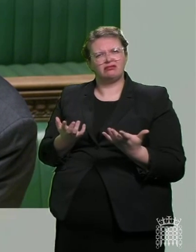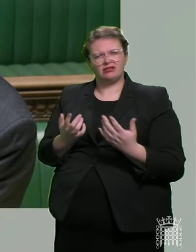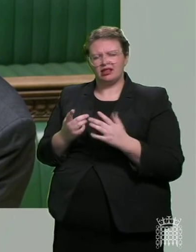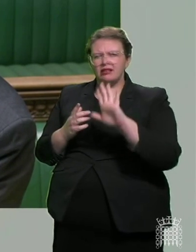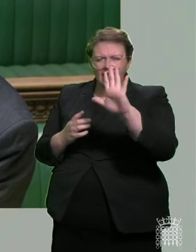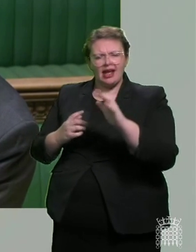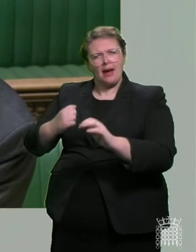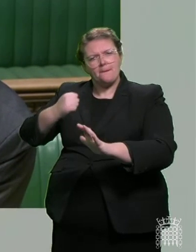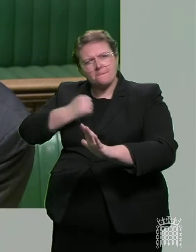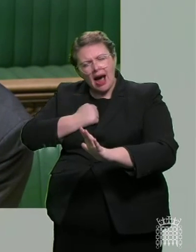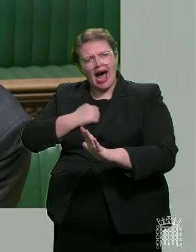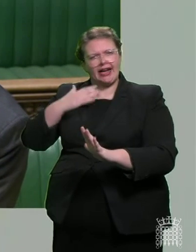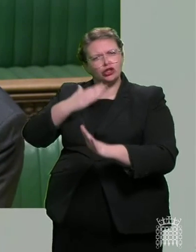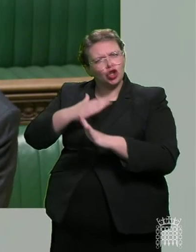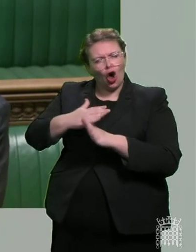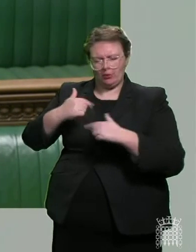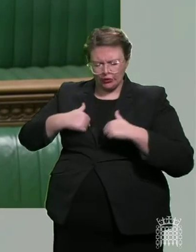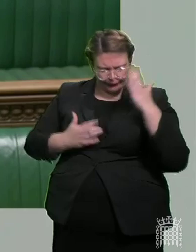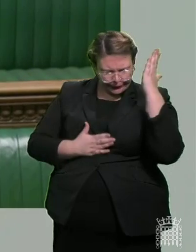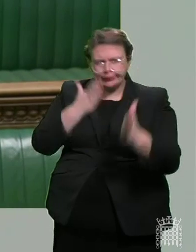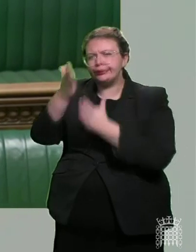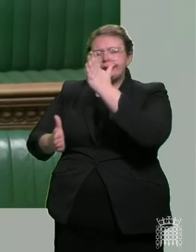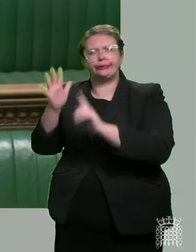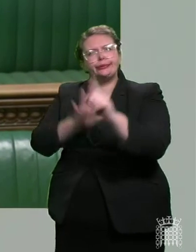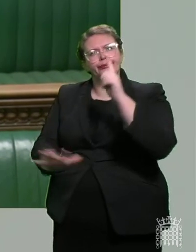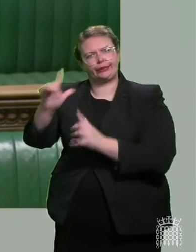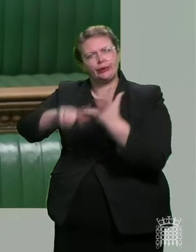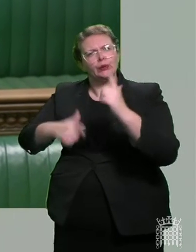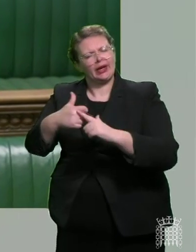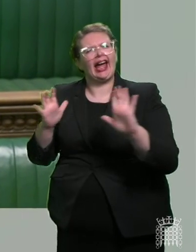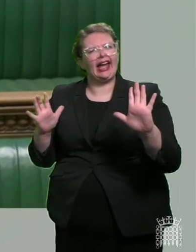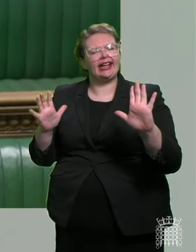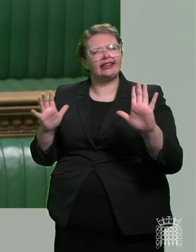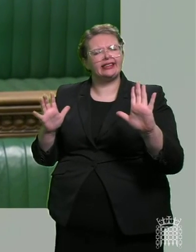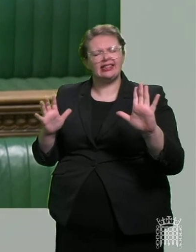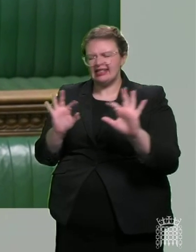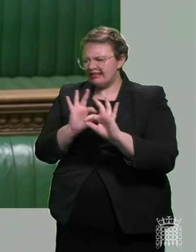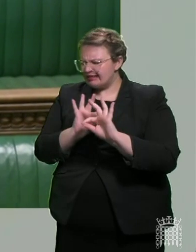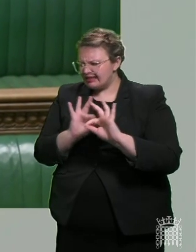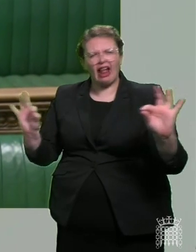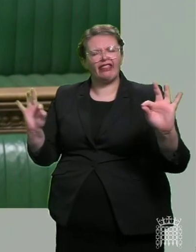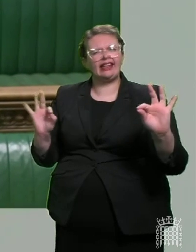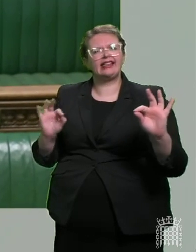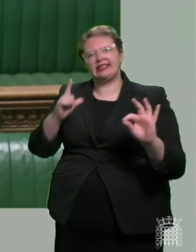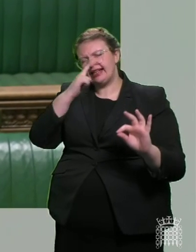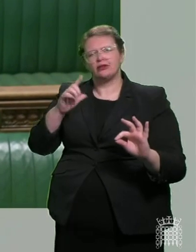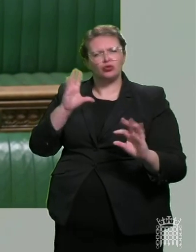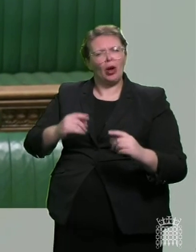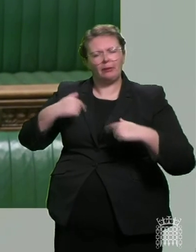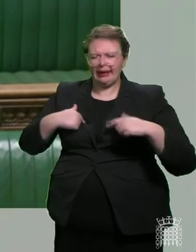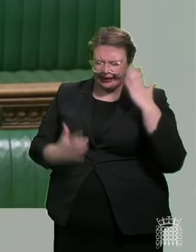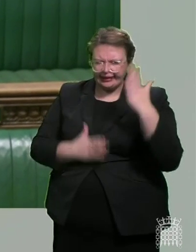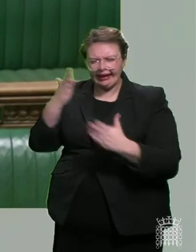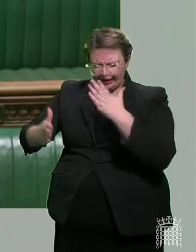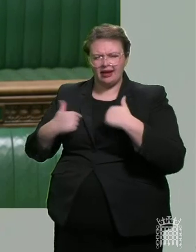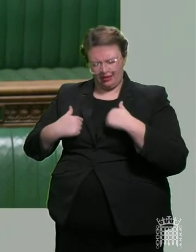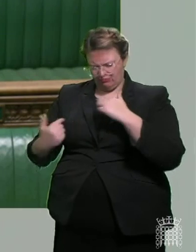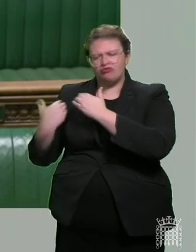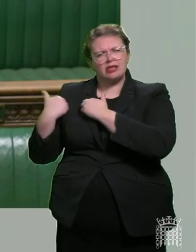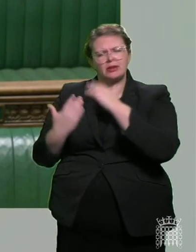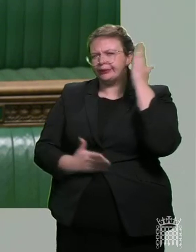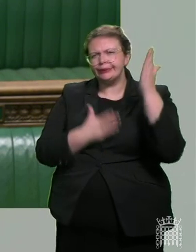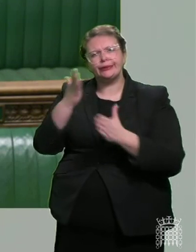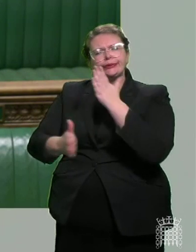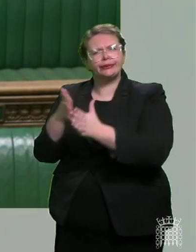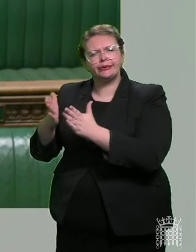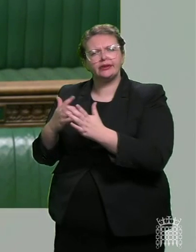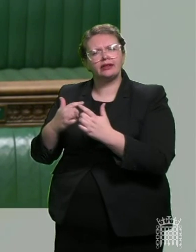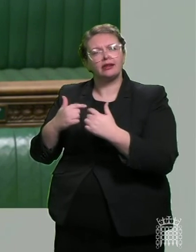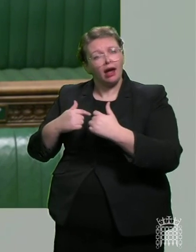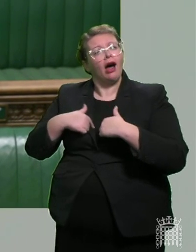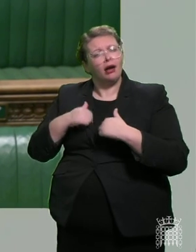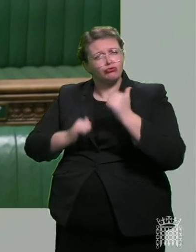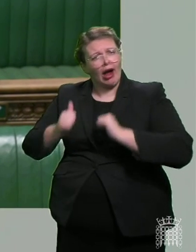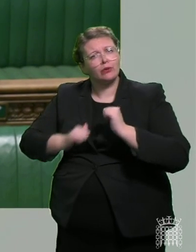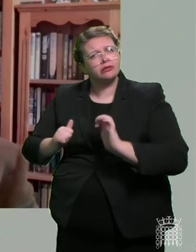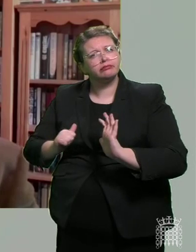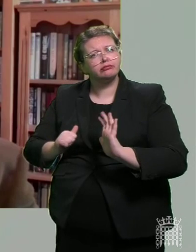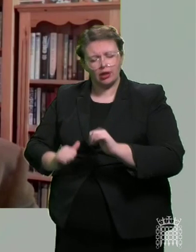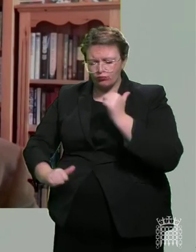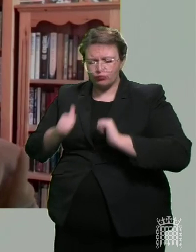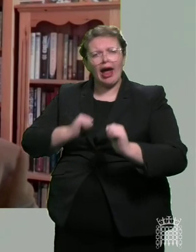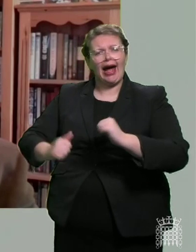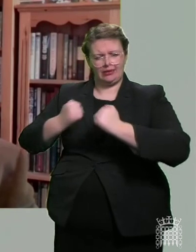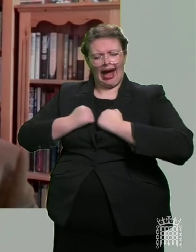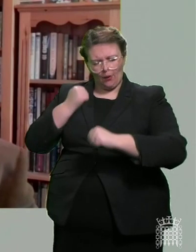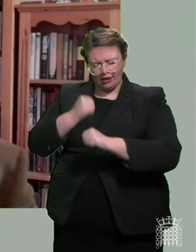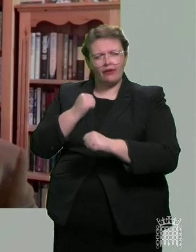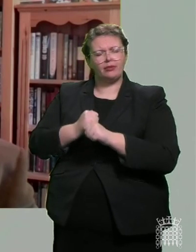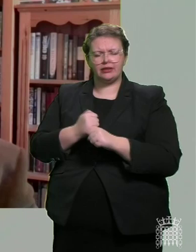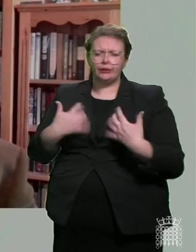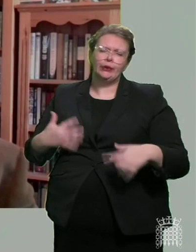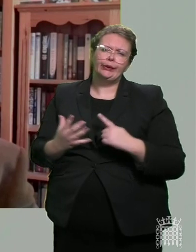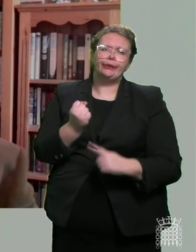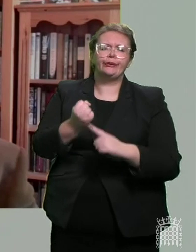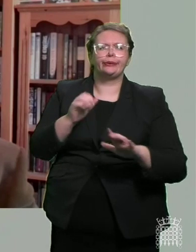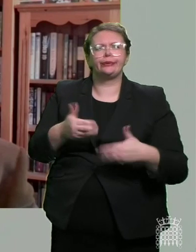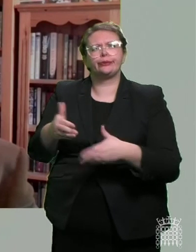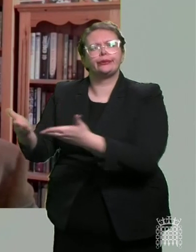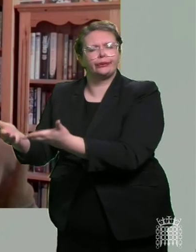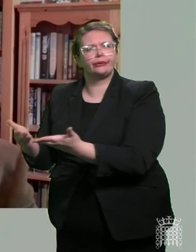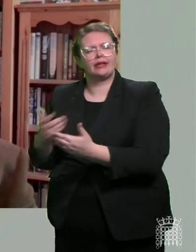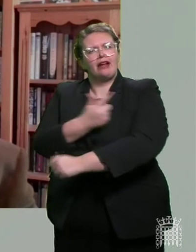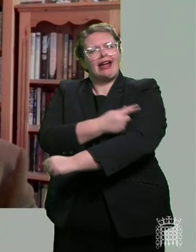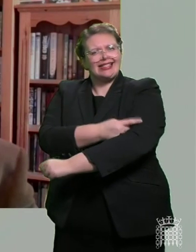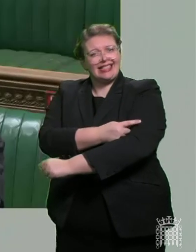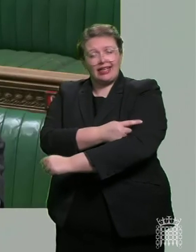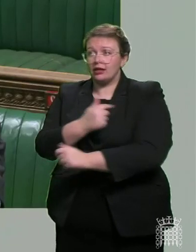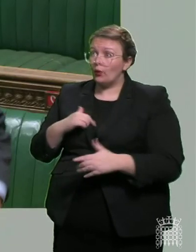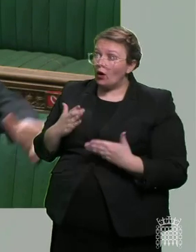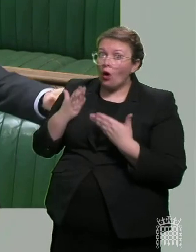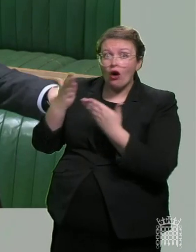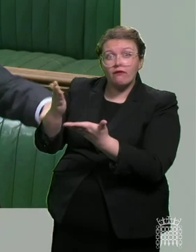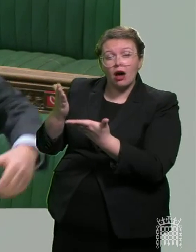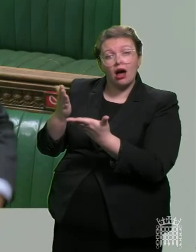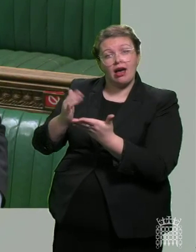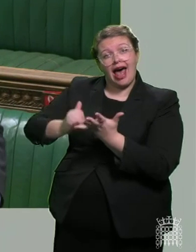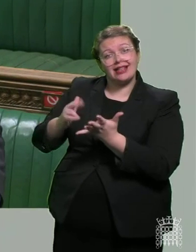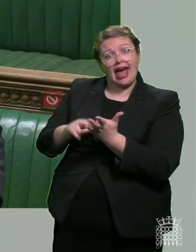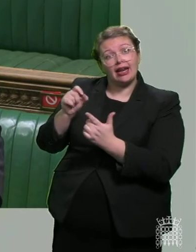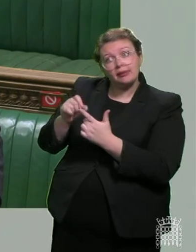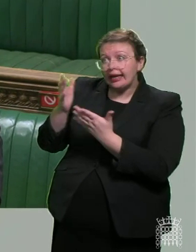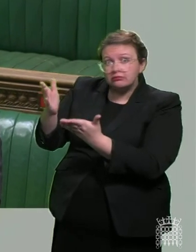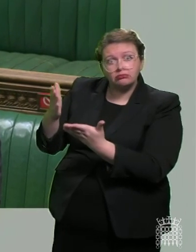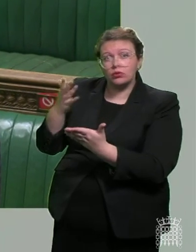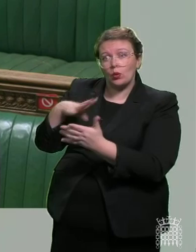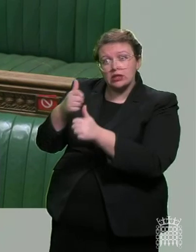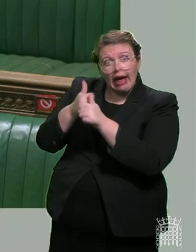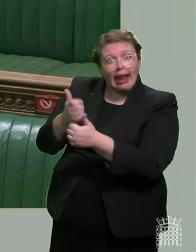I sympathise very much with Dr Martin, the gentleman the right honourable and learned Gentleman mentions, and I hope very much that his particular case can be addressed in the course of the forthcoming package that will be produced by my right honourable Friends.